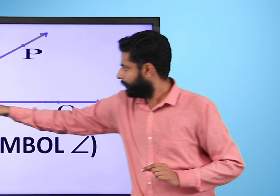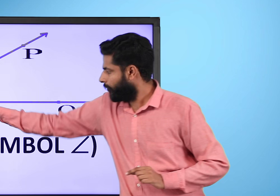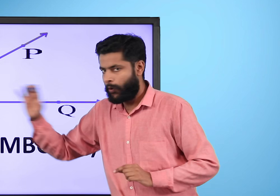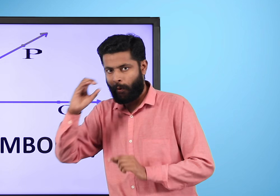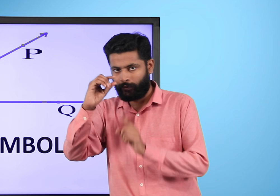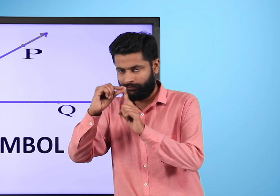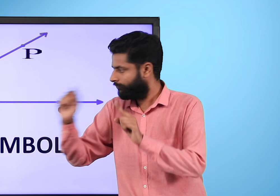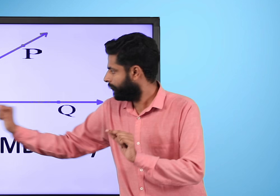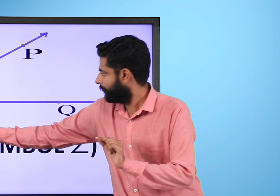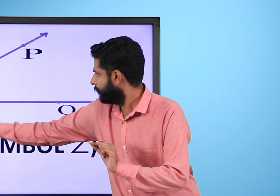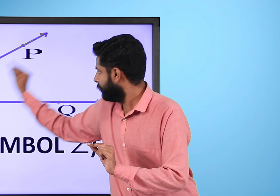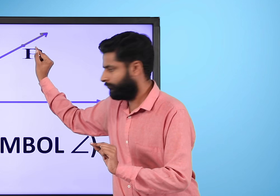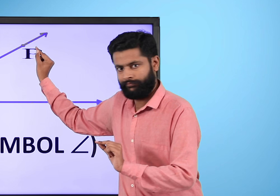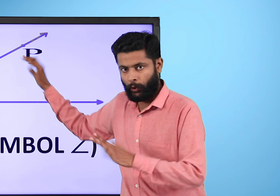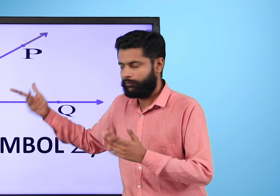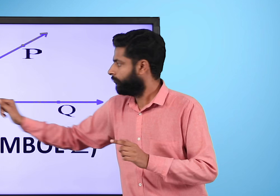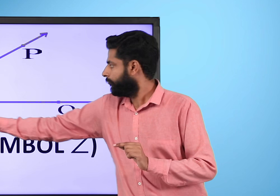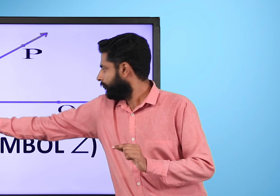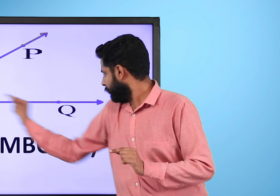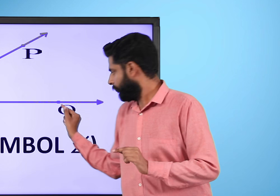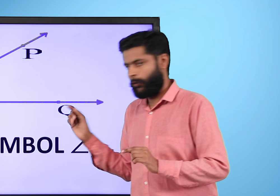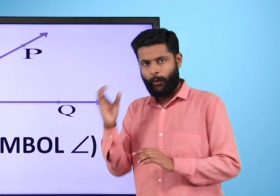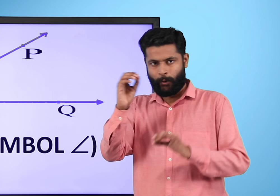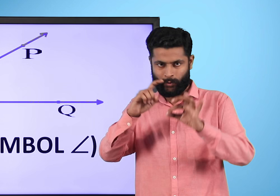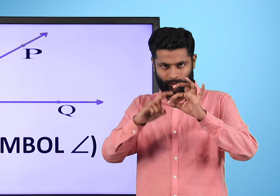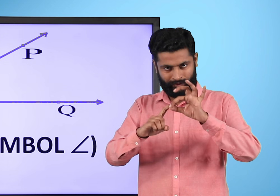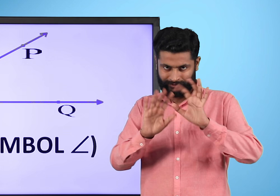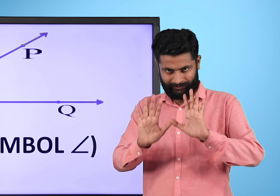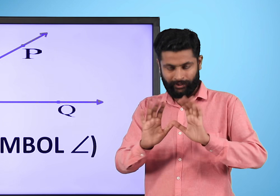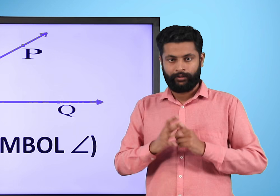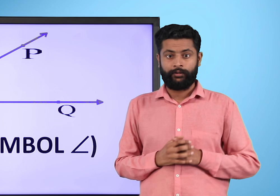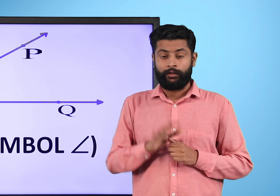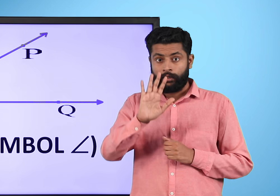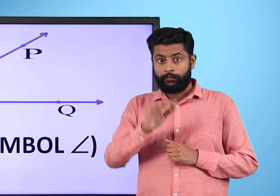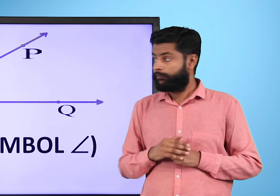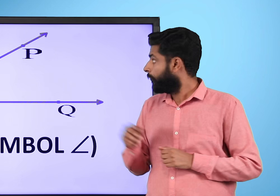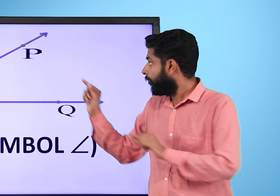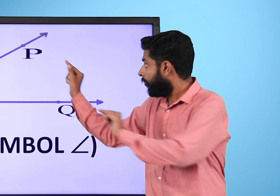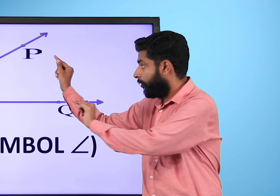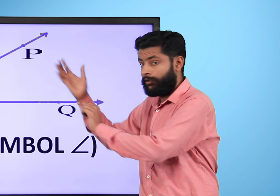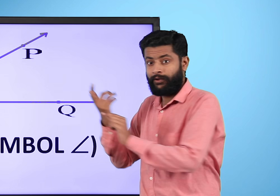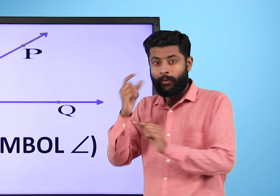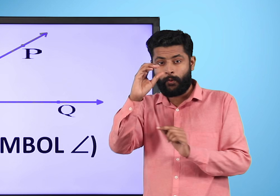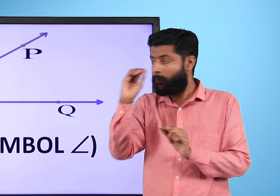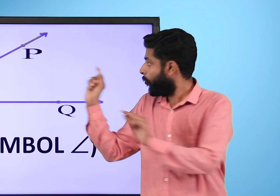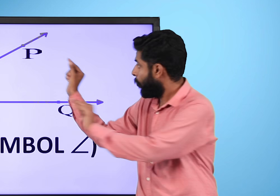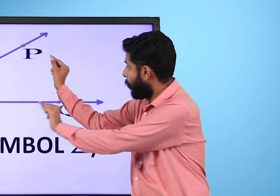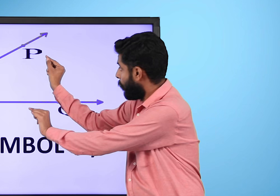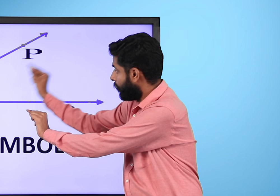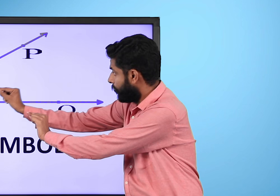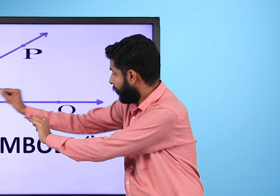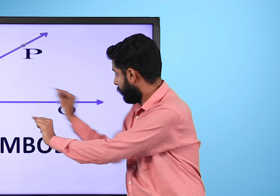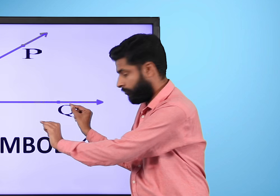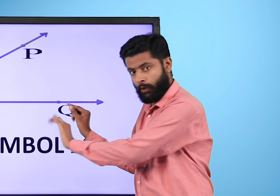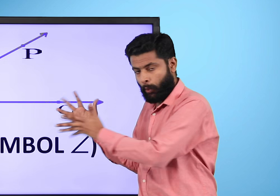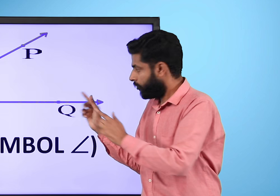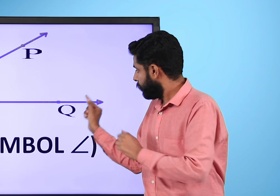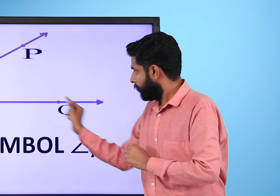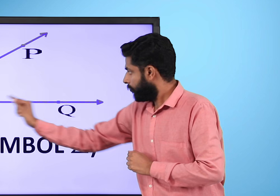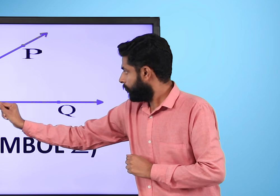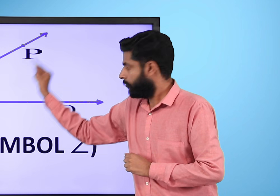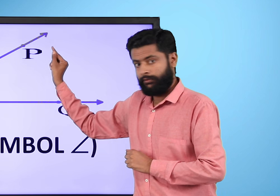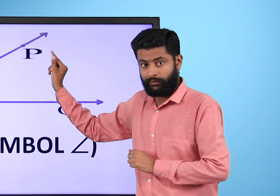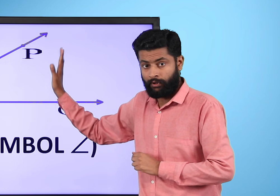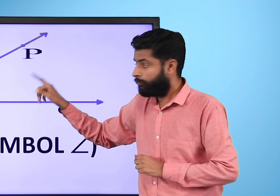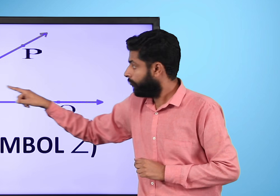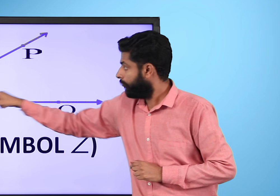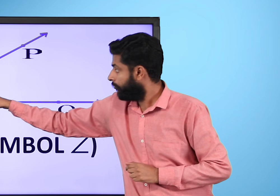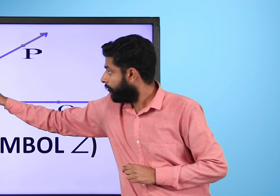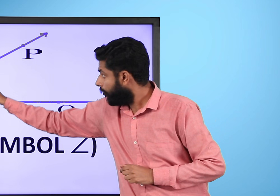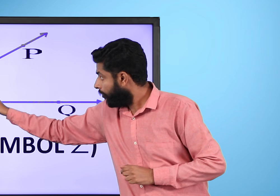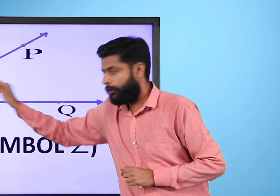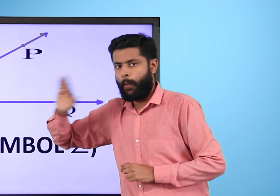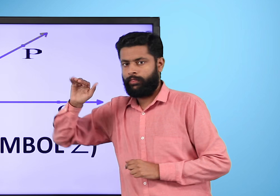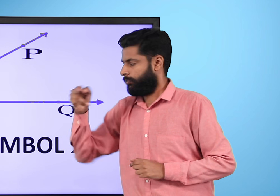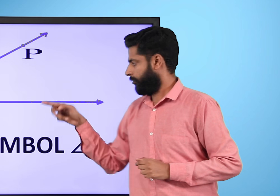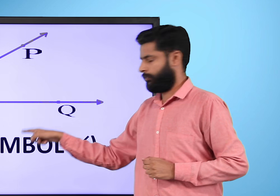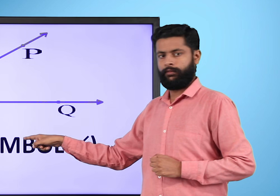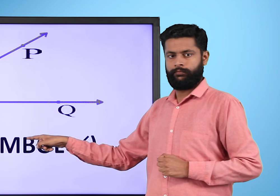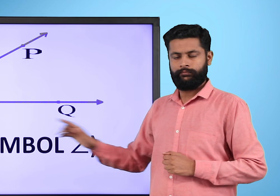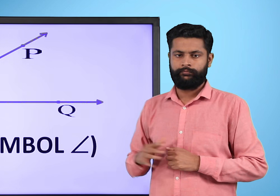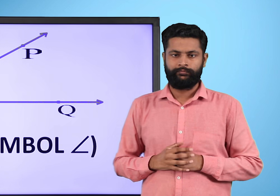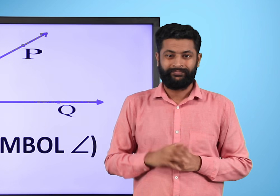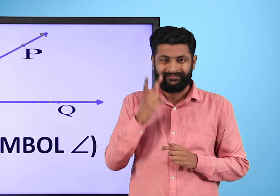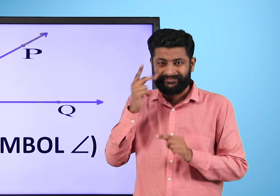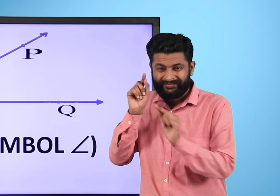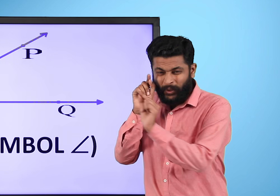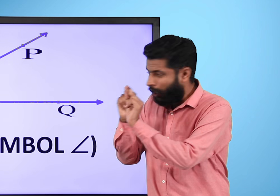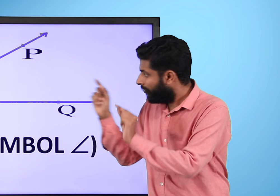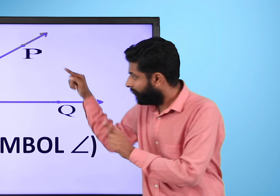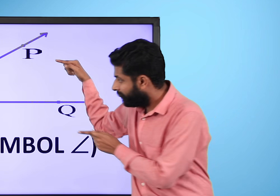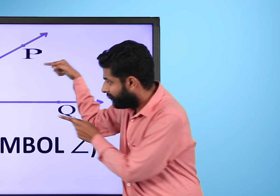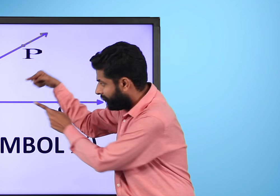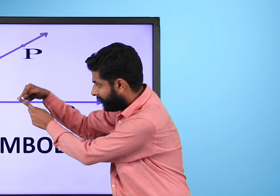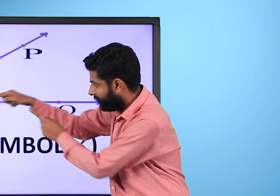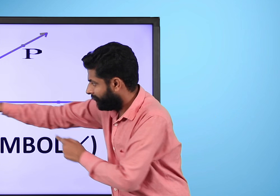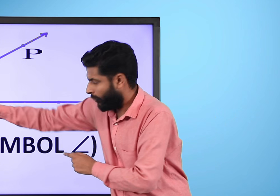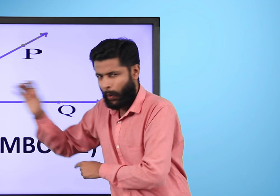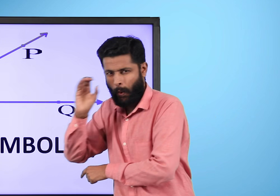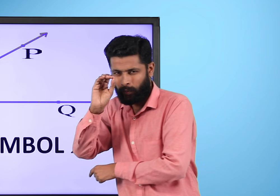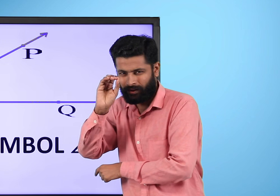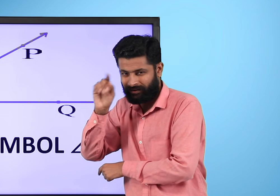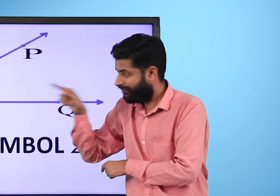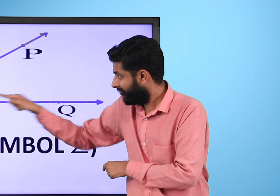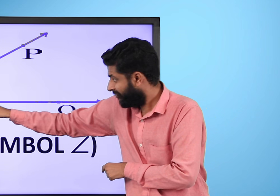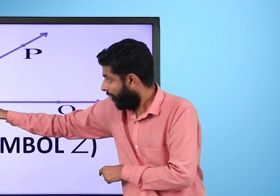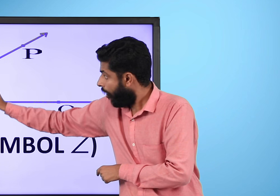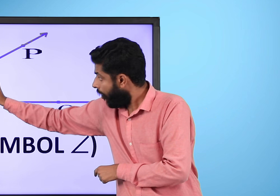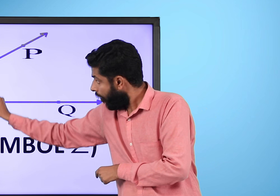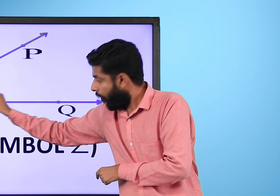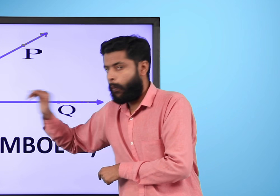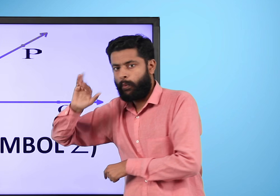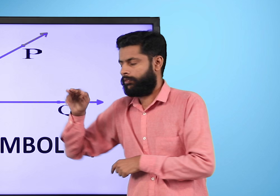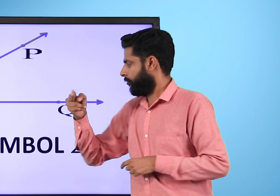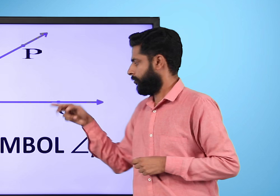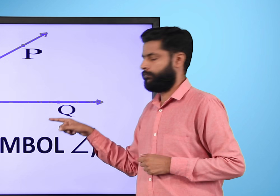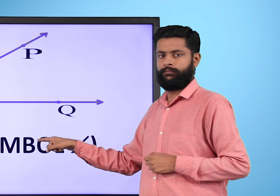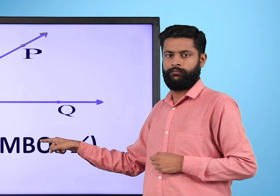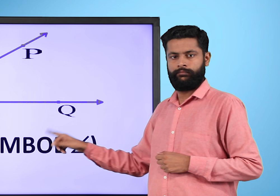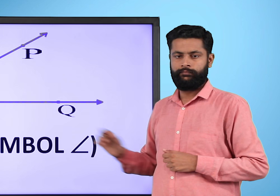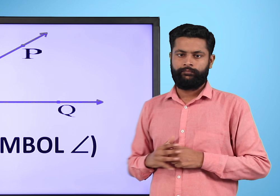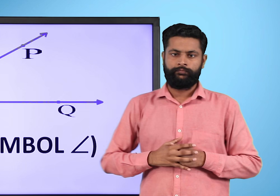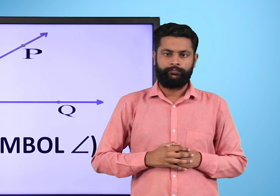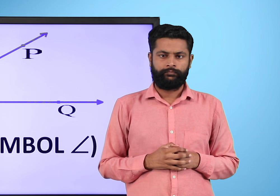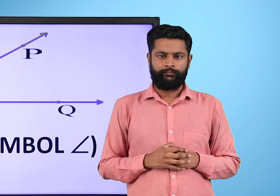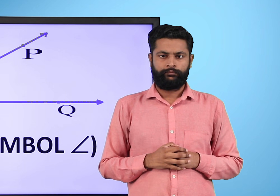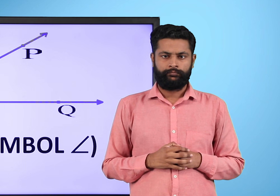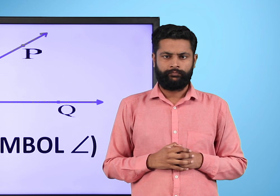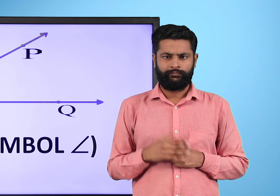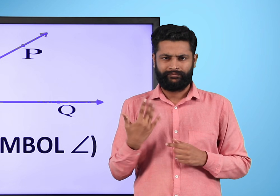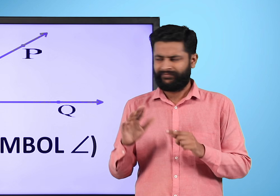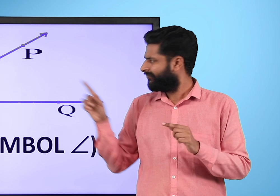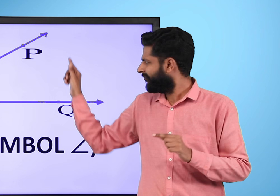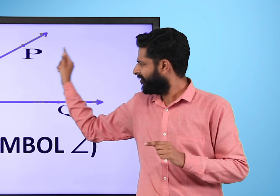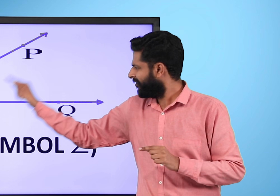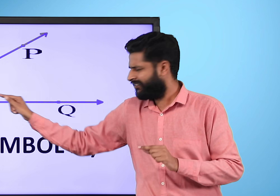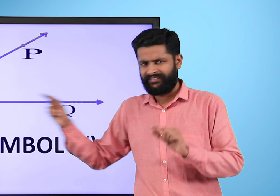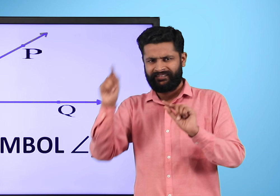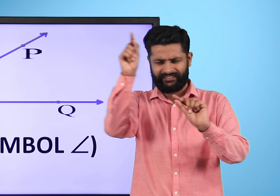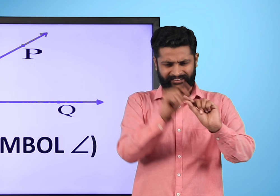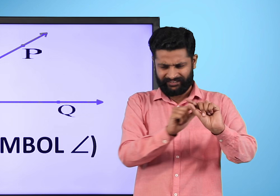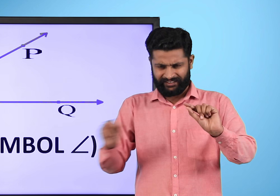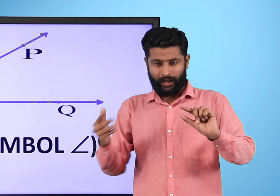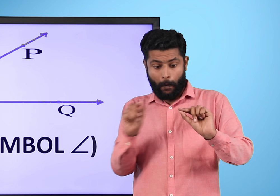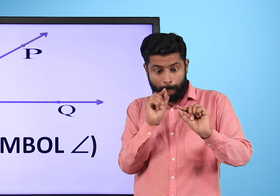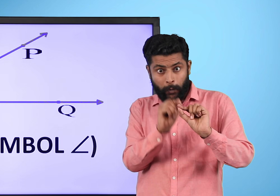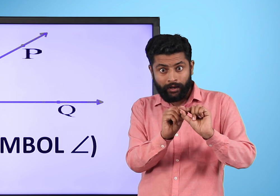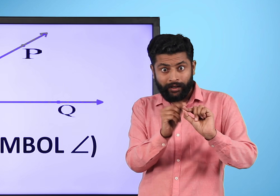(or also called ∠ QOP). To show this we use a small curve at the vertex. (see Fig 4.17). O is the vertex.